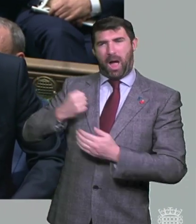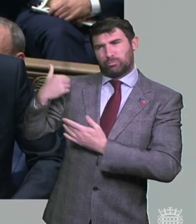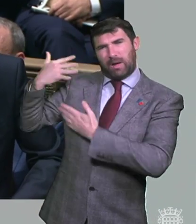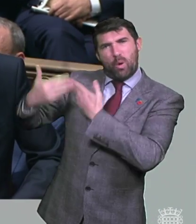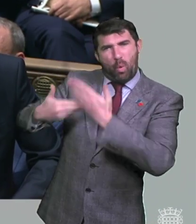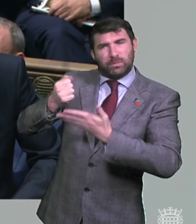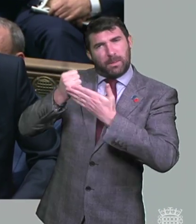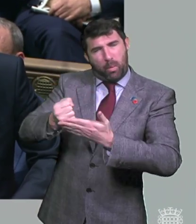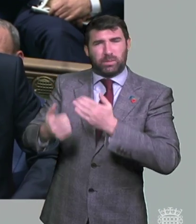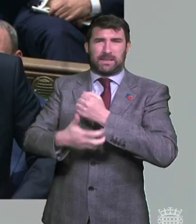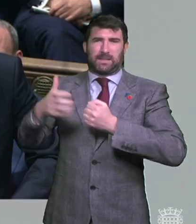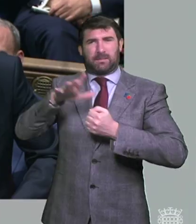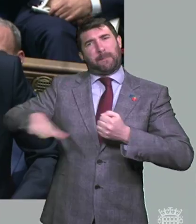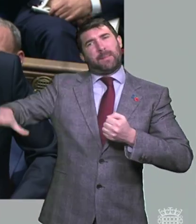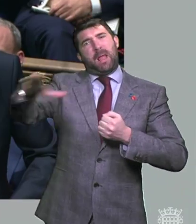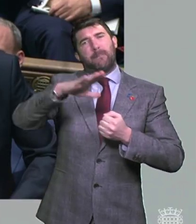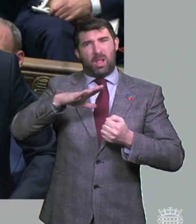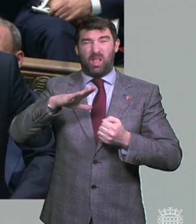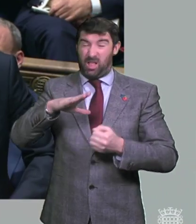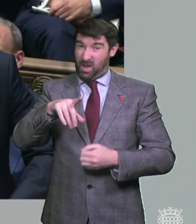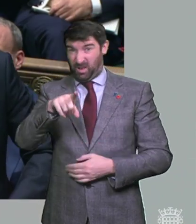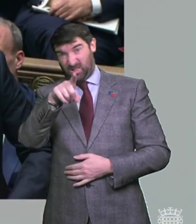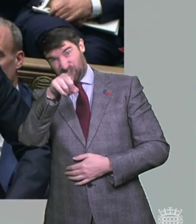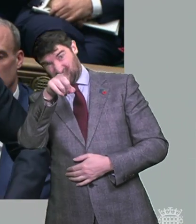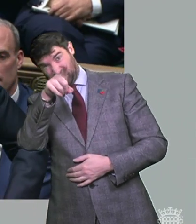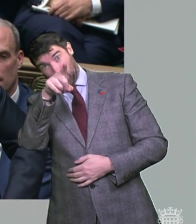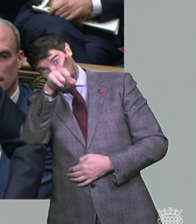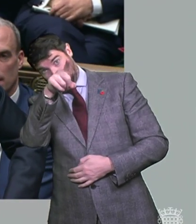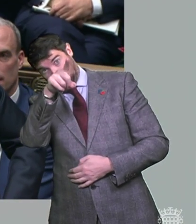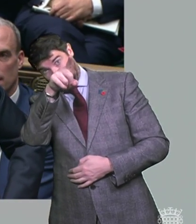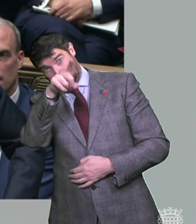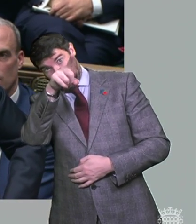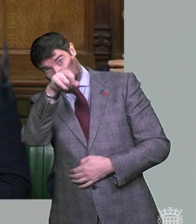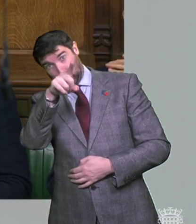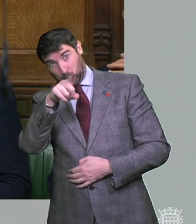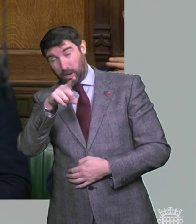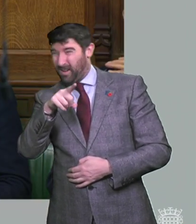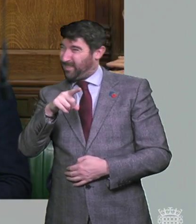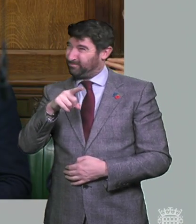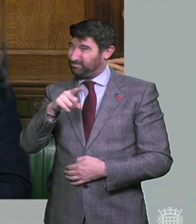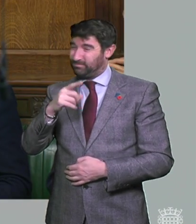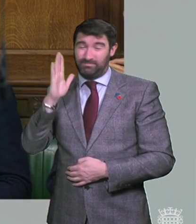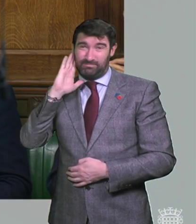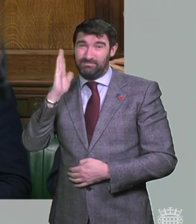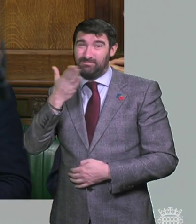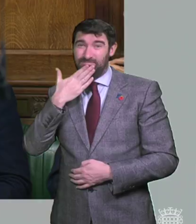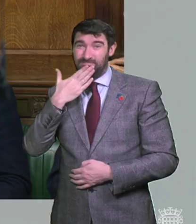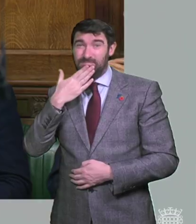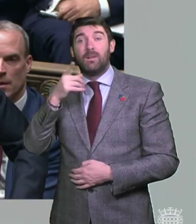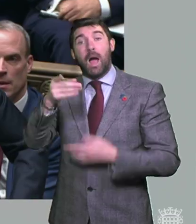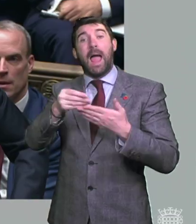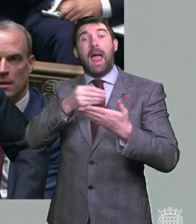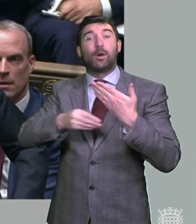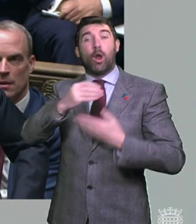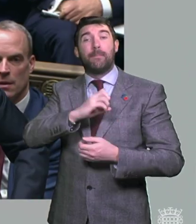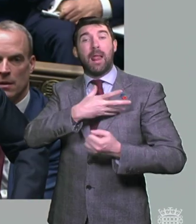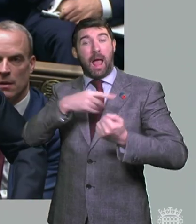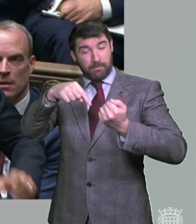It is a bit rich to hear that from the right honourable Gentleman—the first person to remind us what happens when the economy is crashed by a Labour Government.